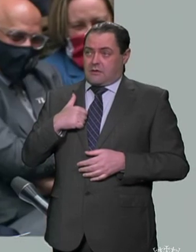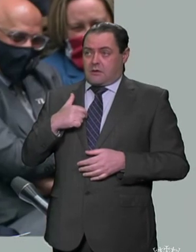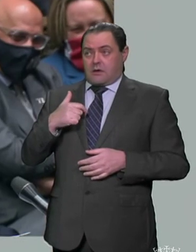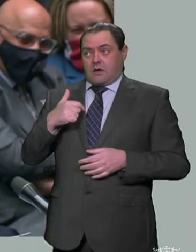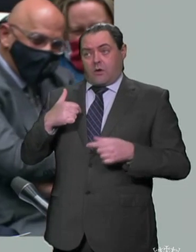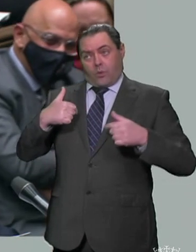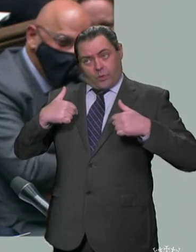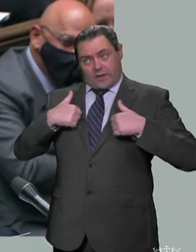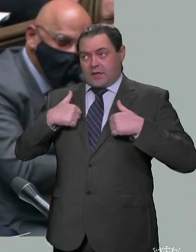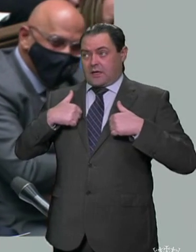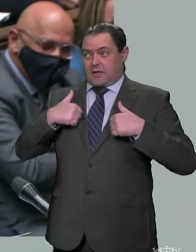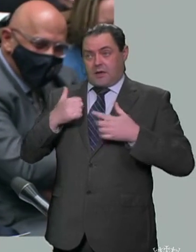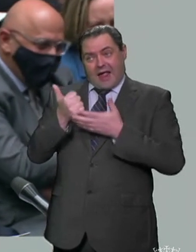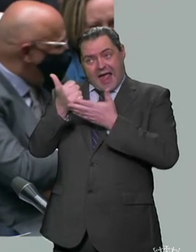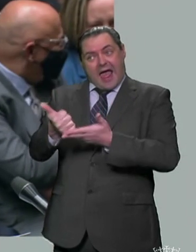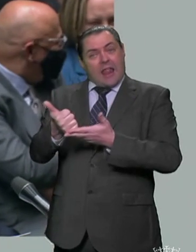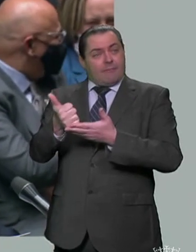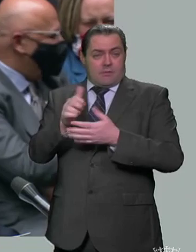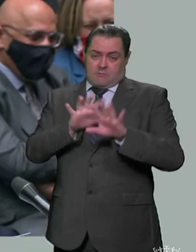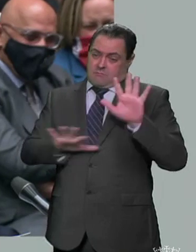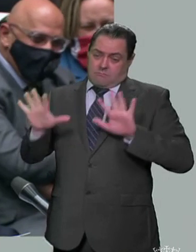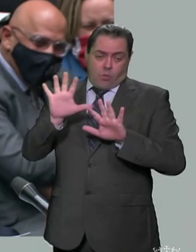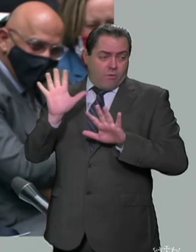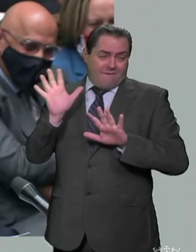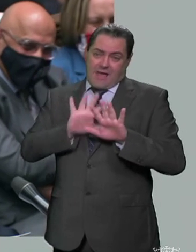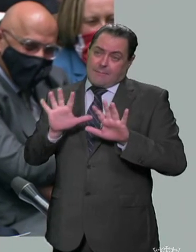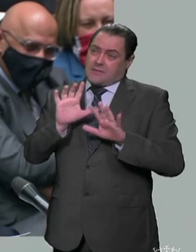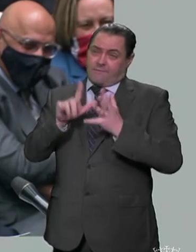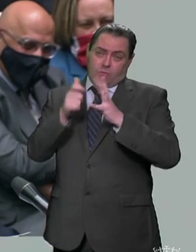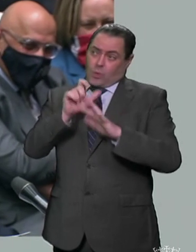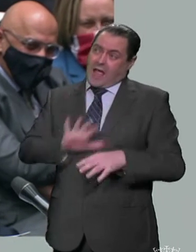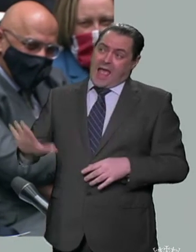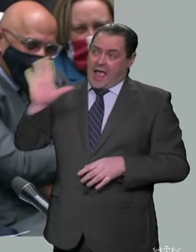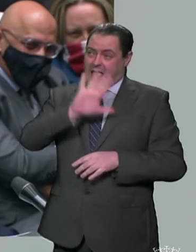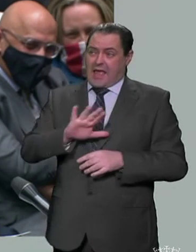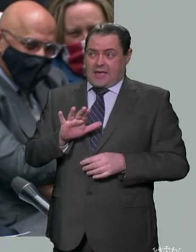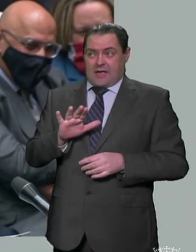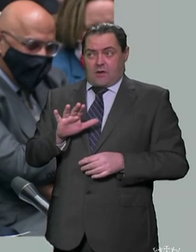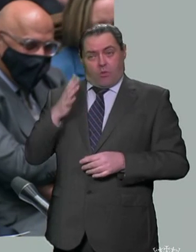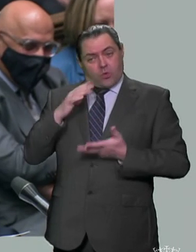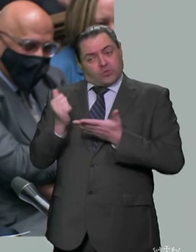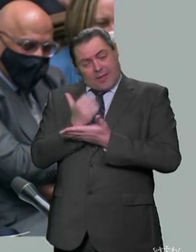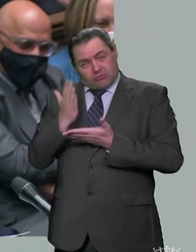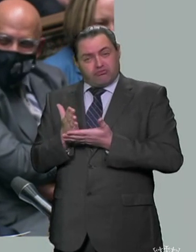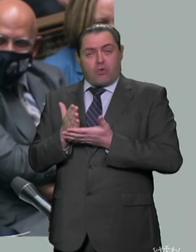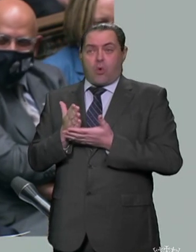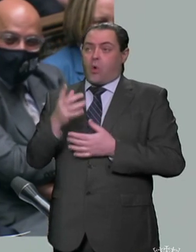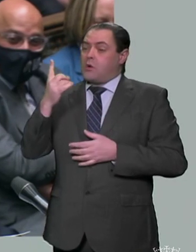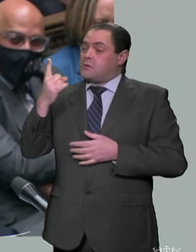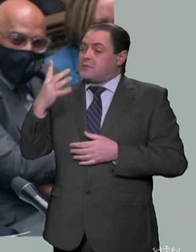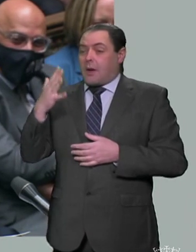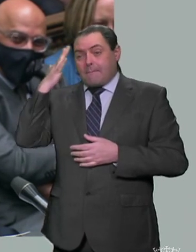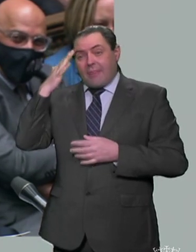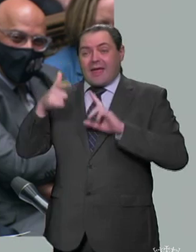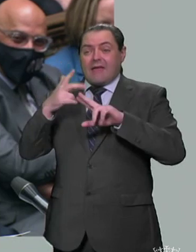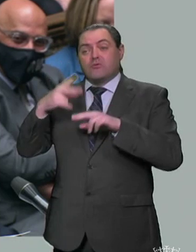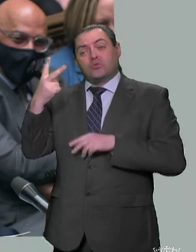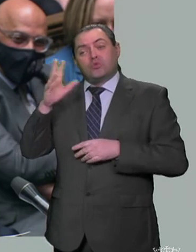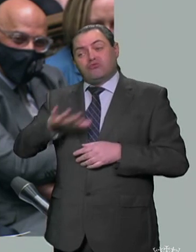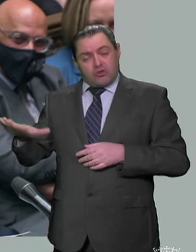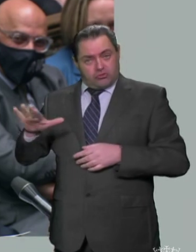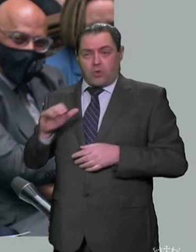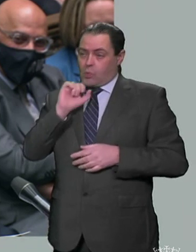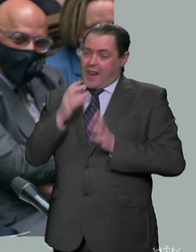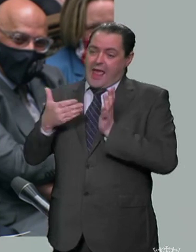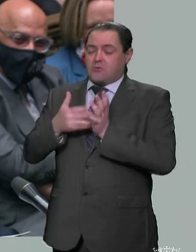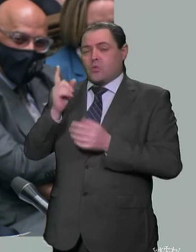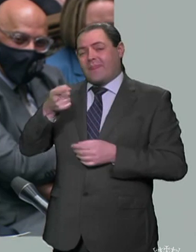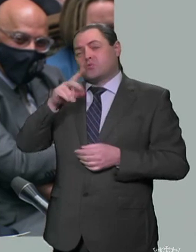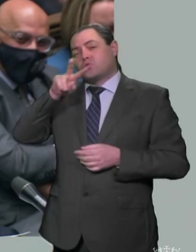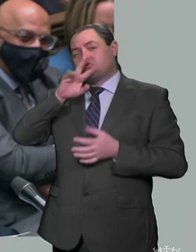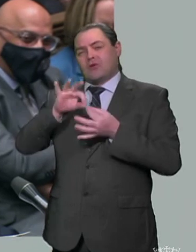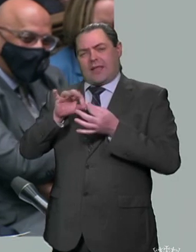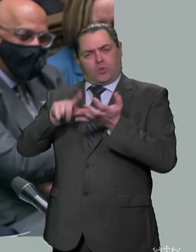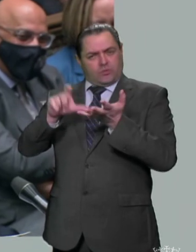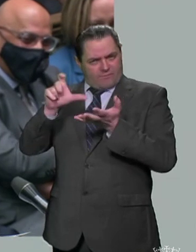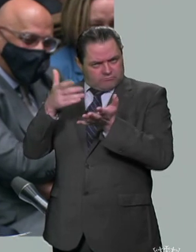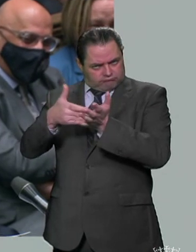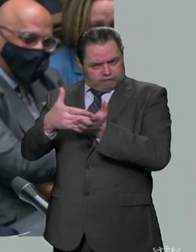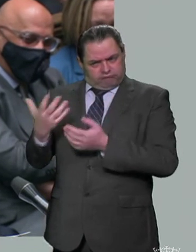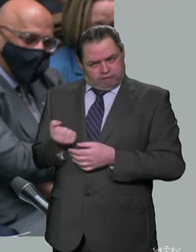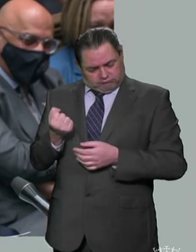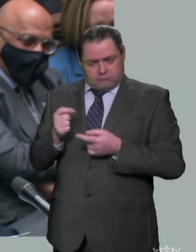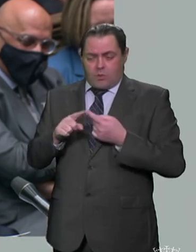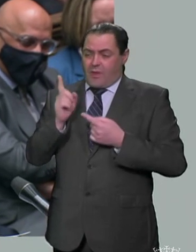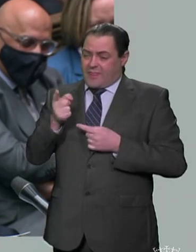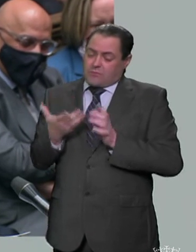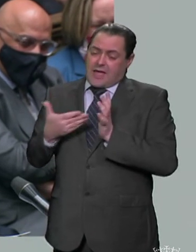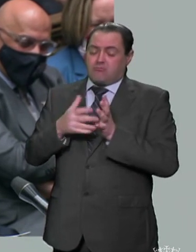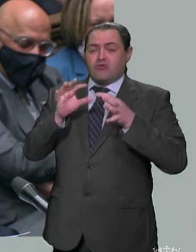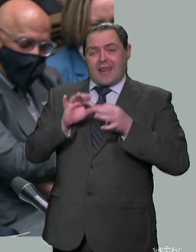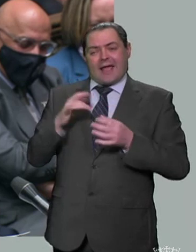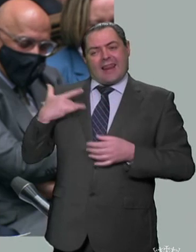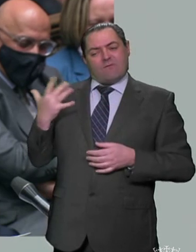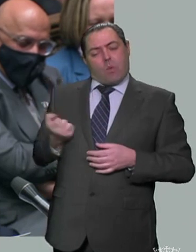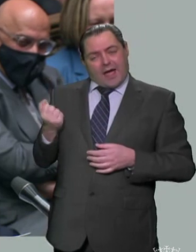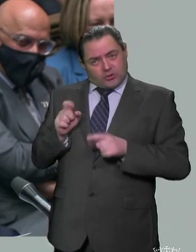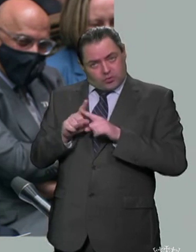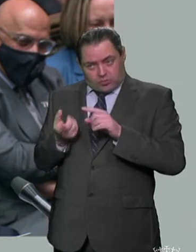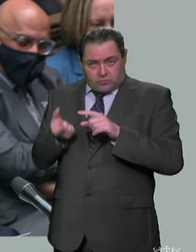What we are doing is helping families up and down the country with the taper rate, ensuring that a single mother with two kids gets £1,200 more on universal credit, £1,000 more as a result of the increase to the living wage.